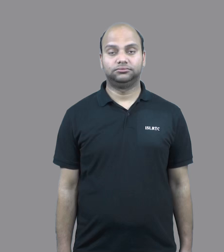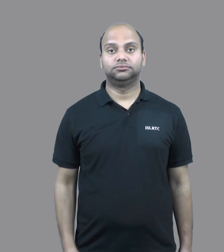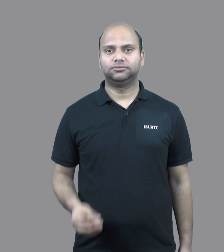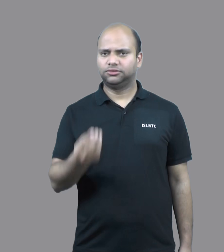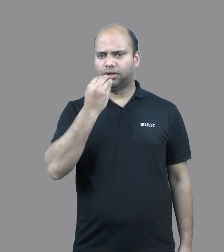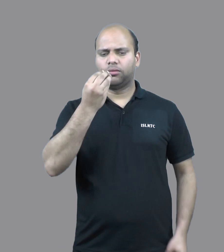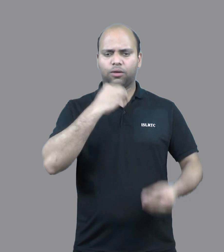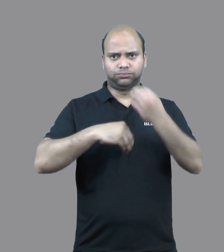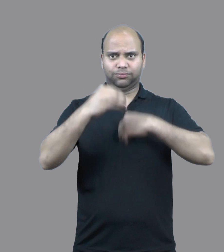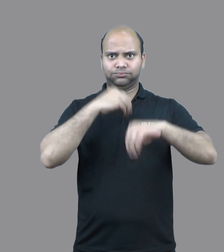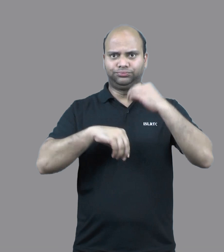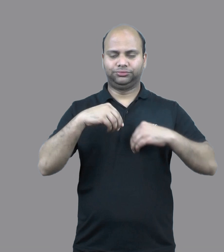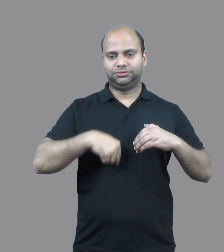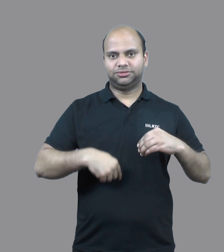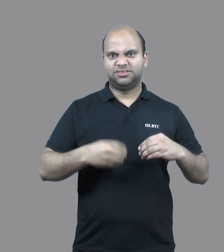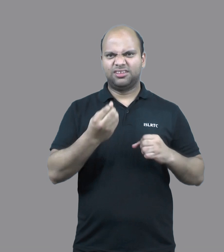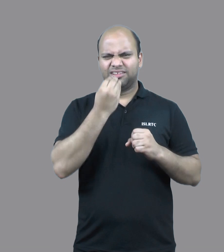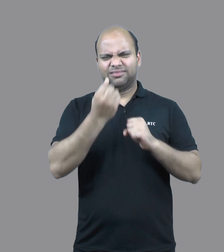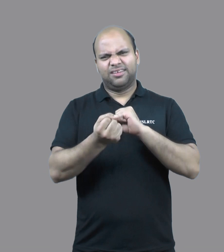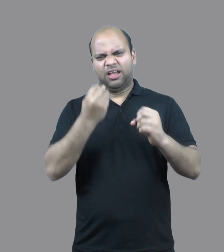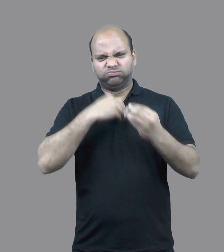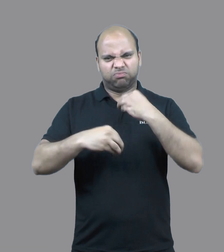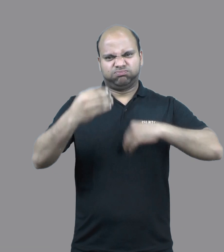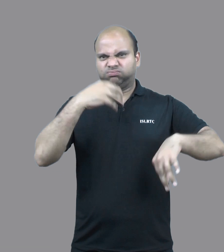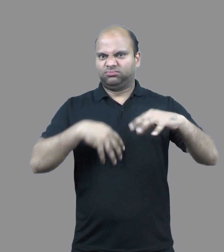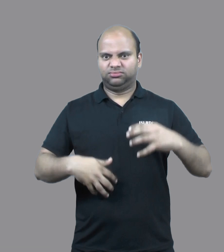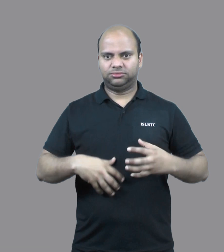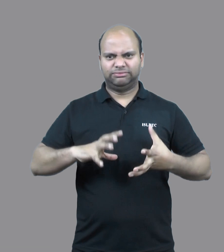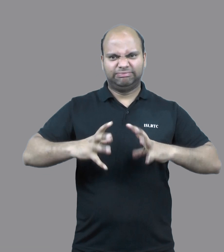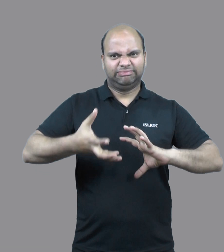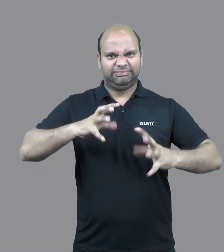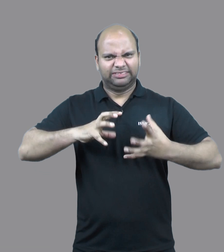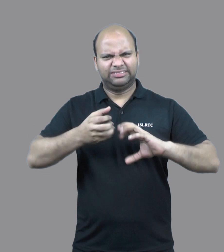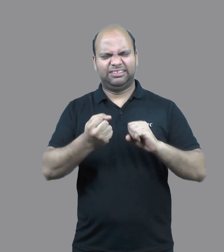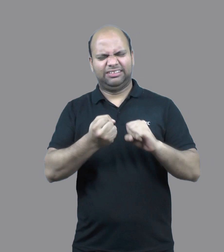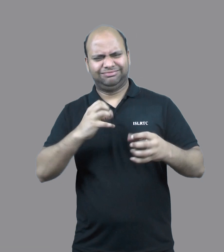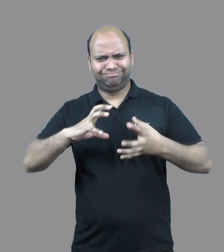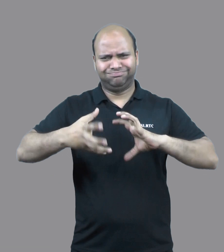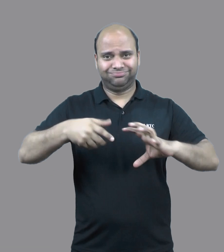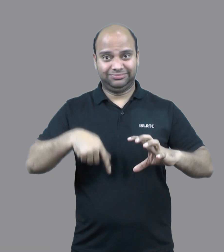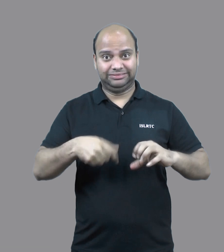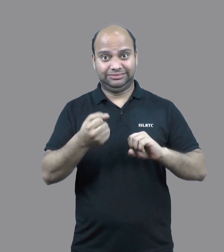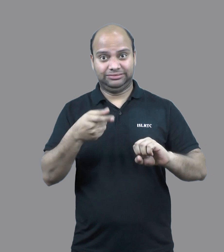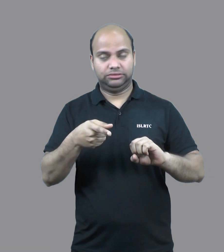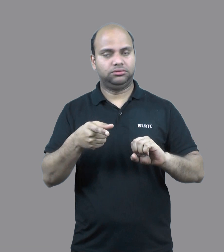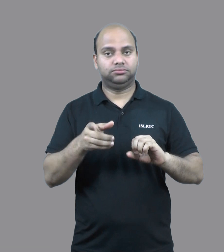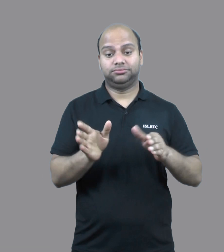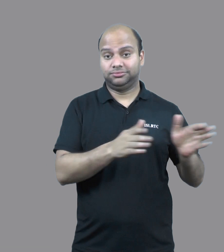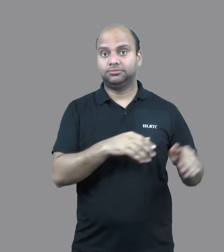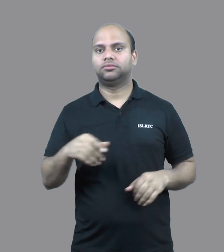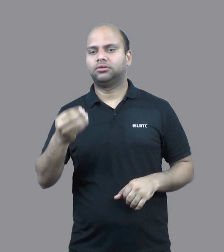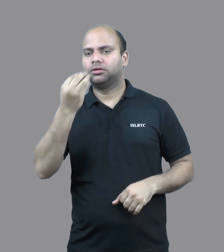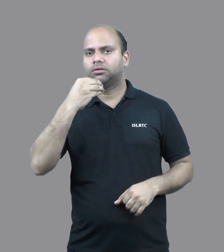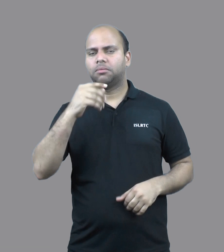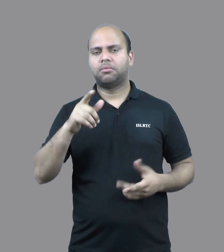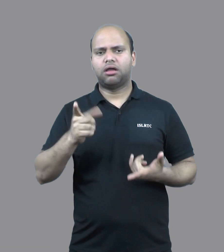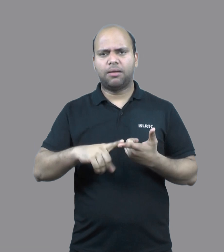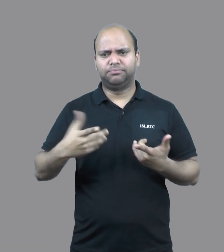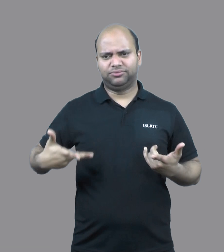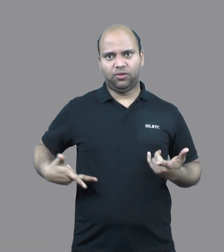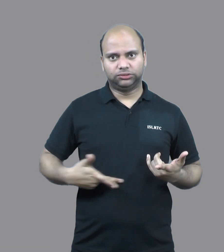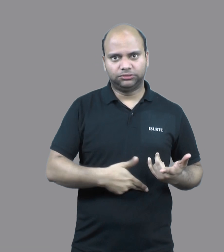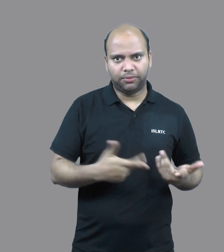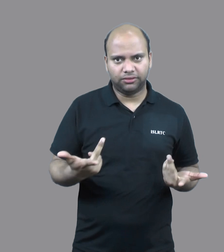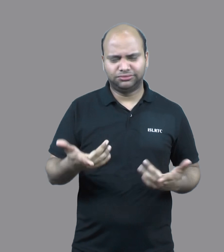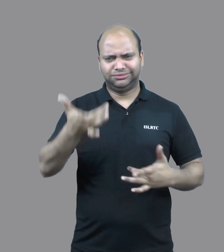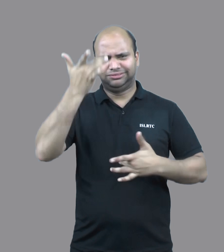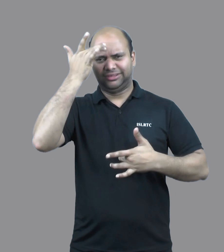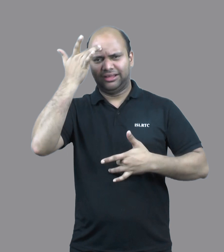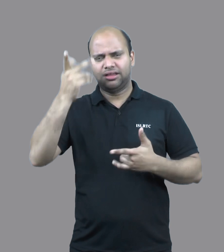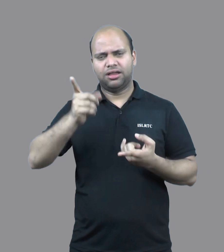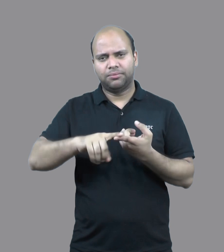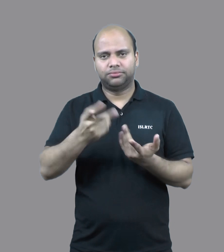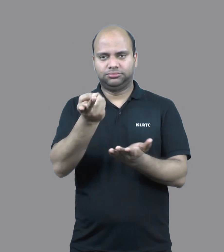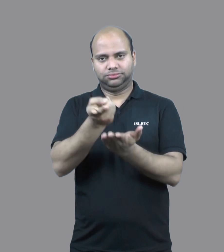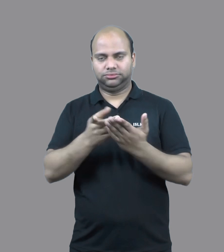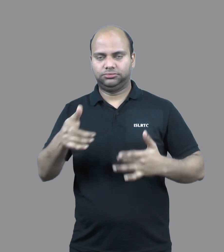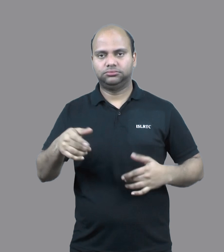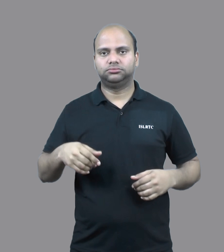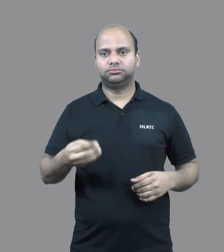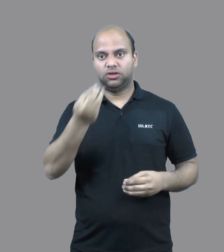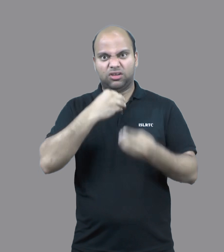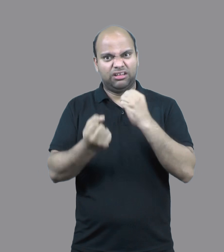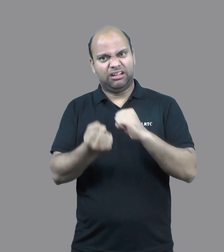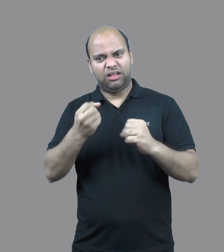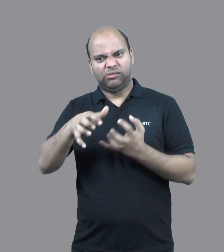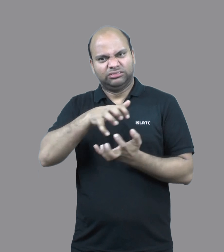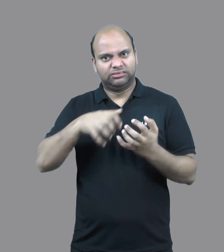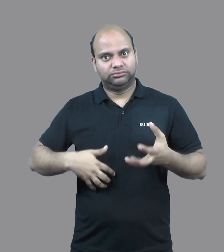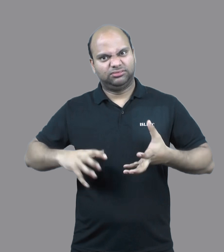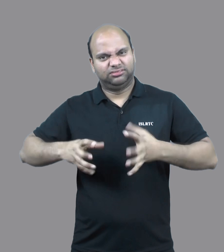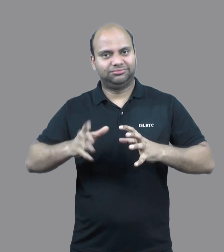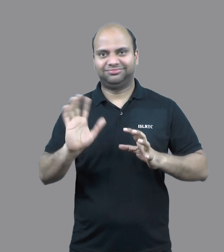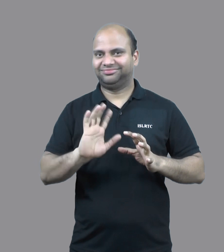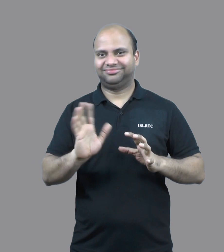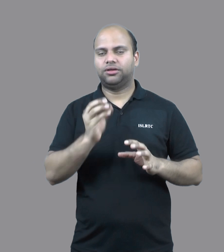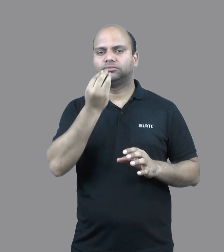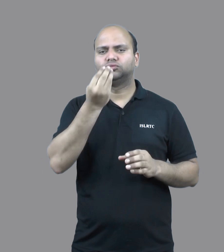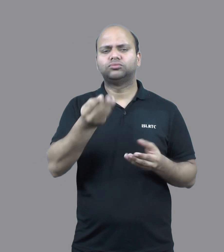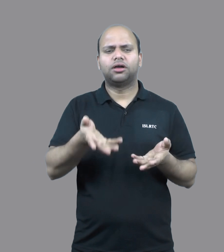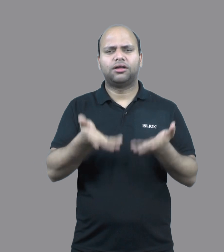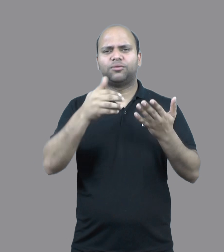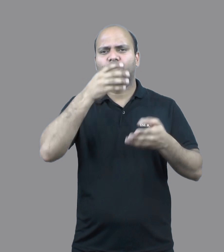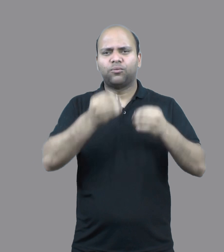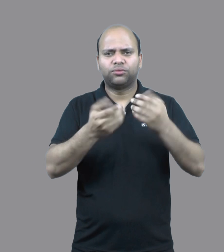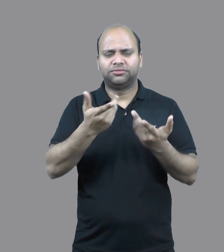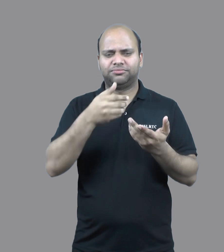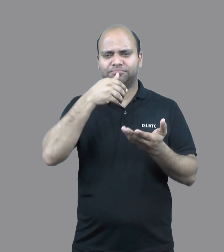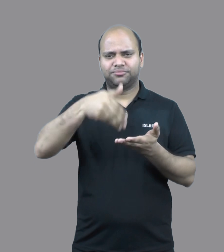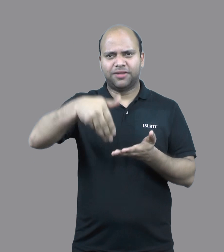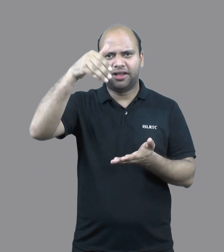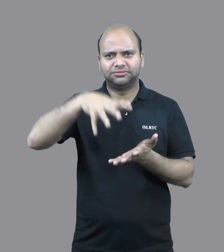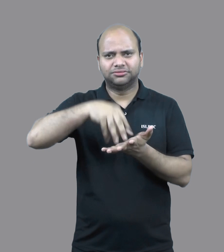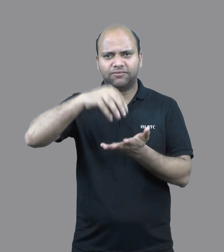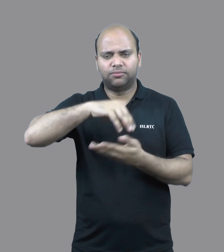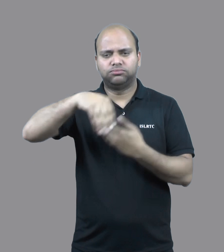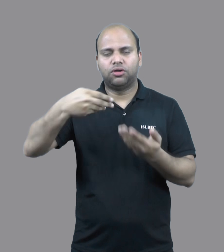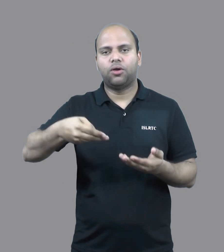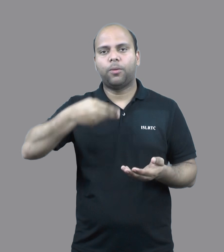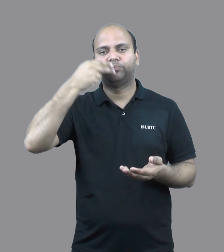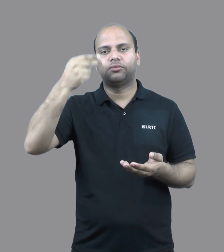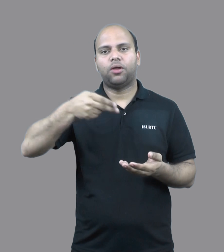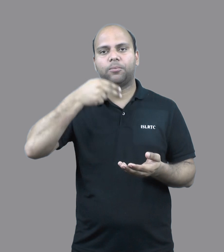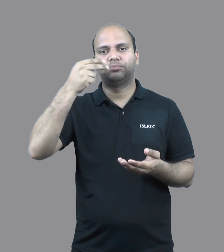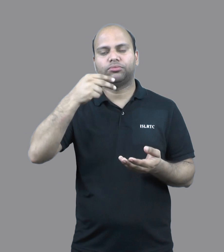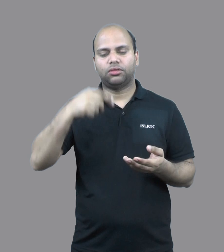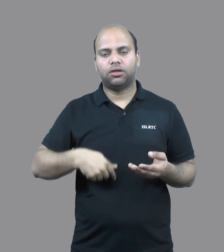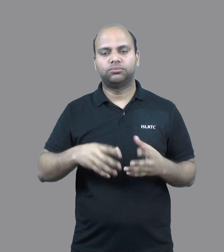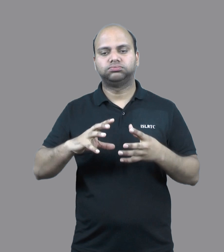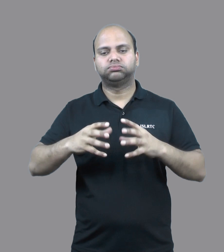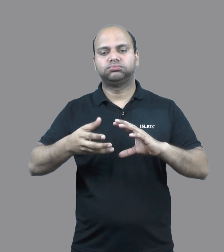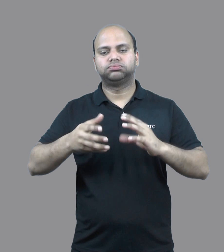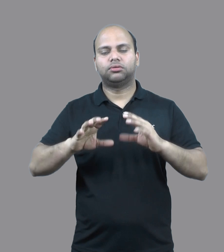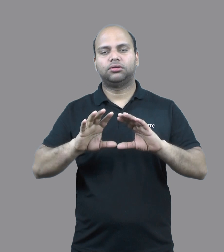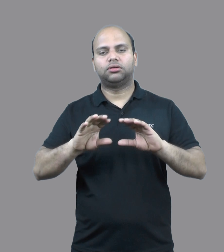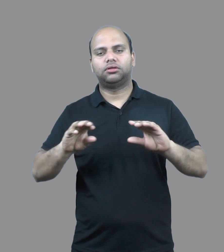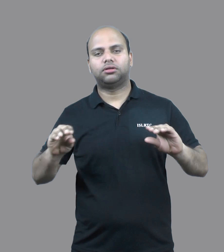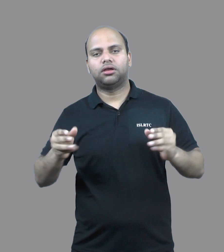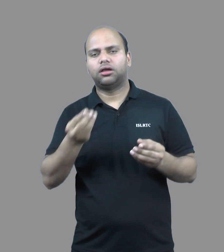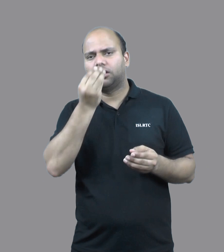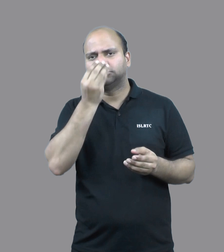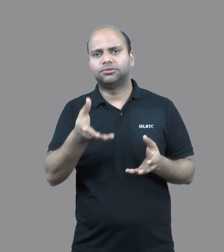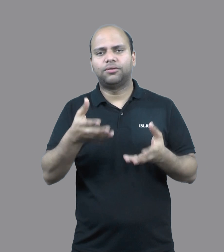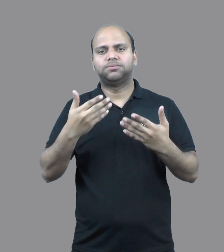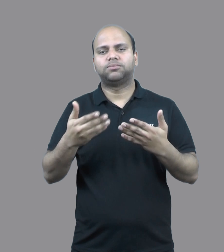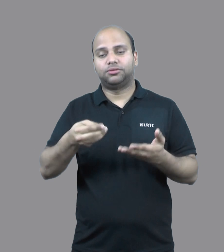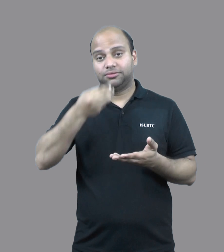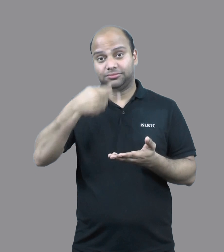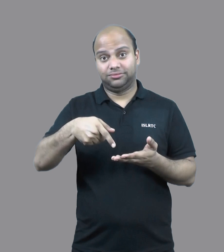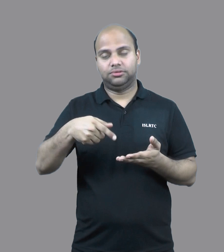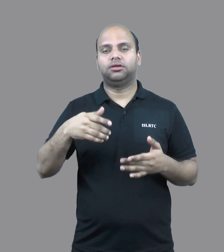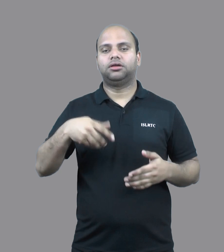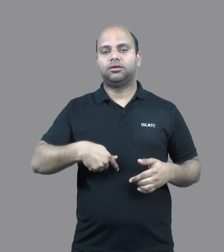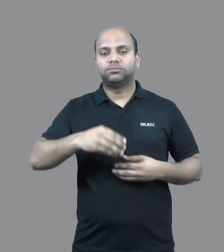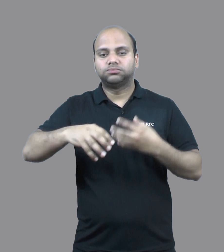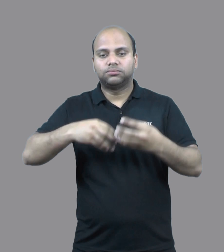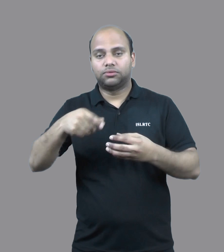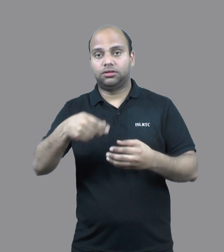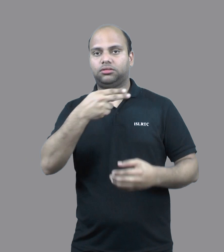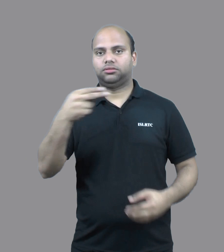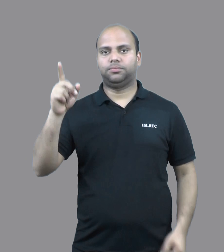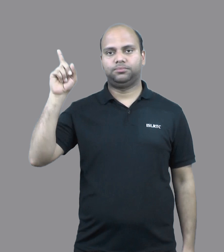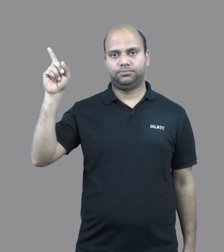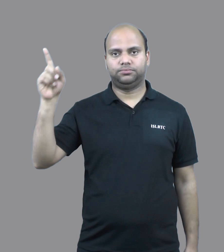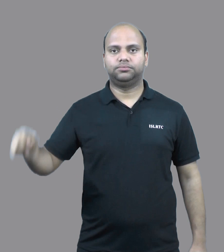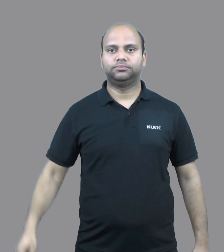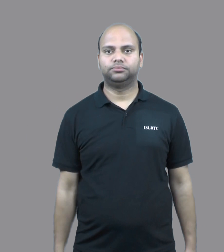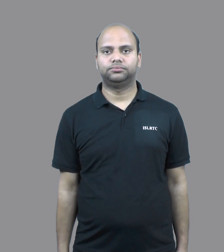Bowel Rest